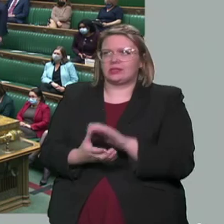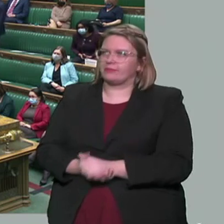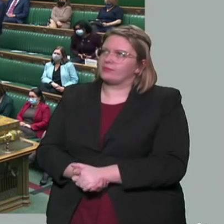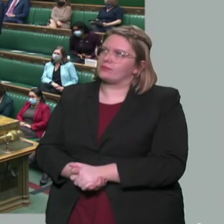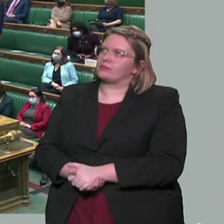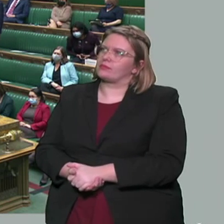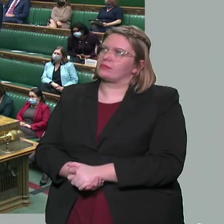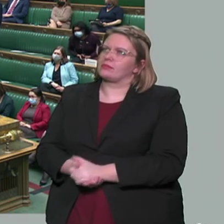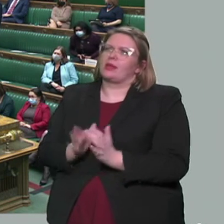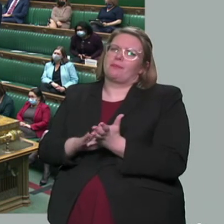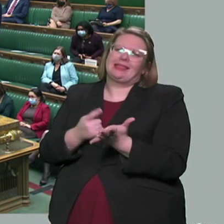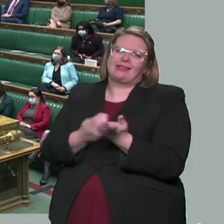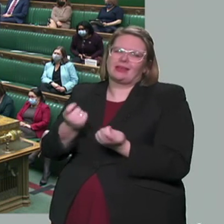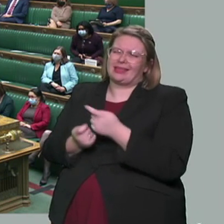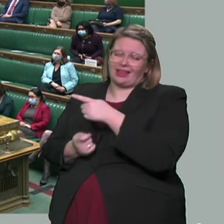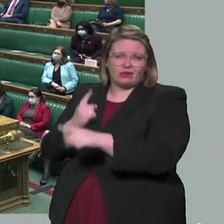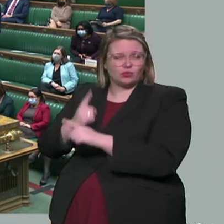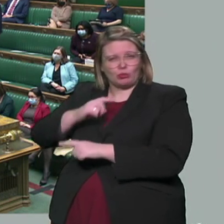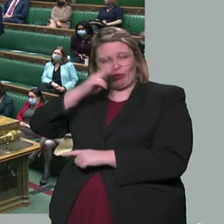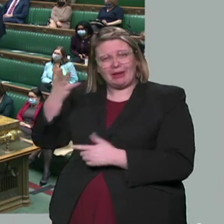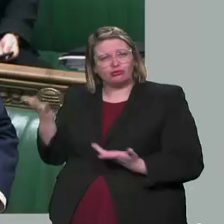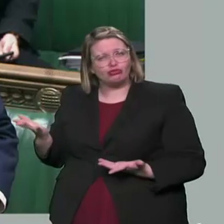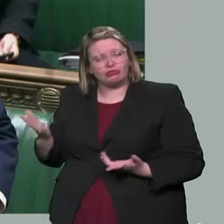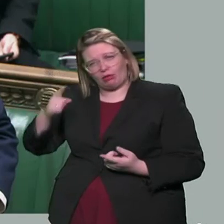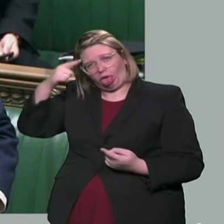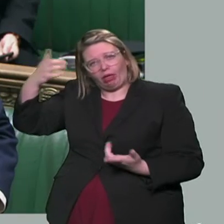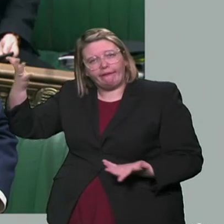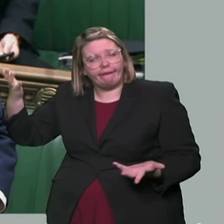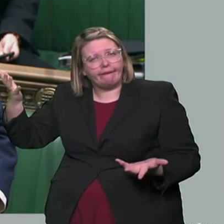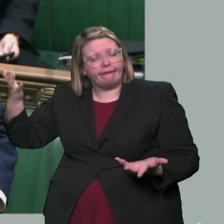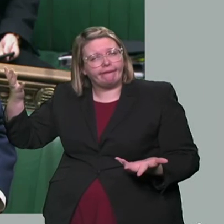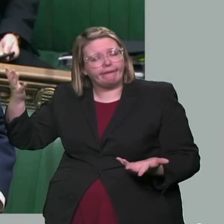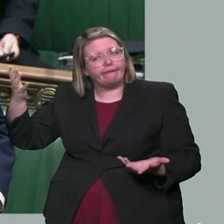I am afraid the honourable Gentleman is talking total nonsense.